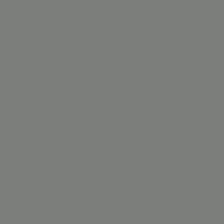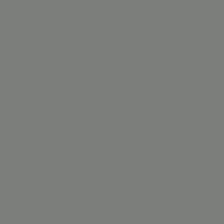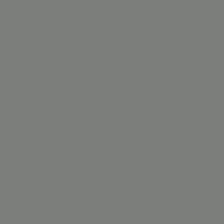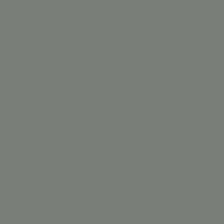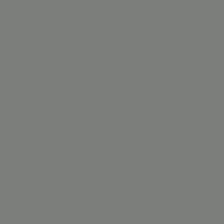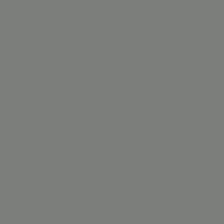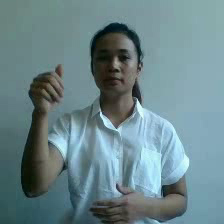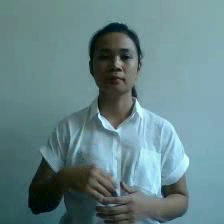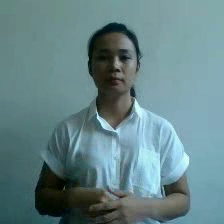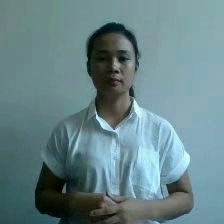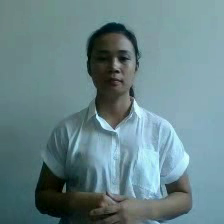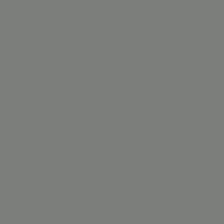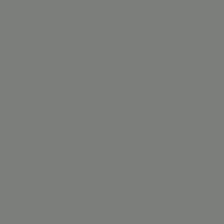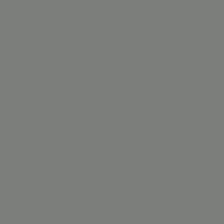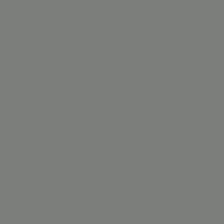Đẹp